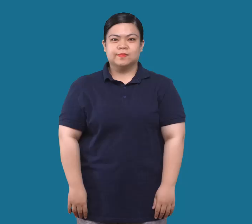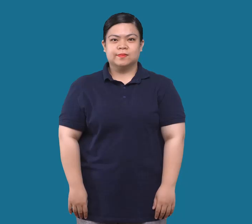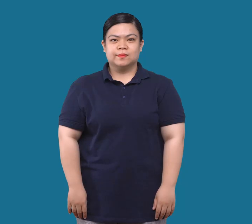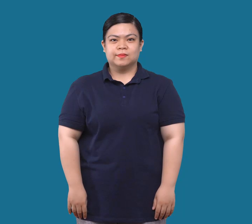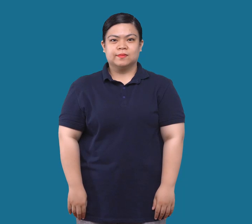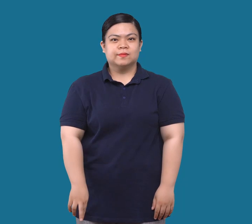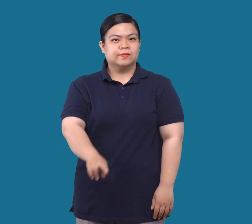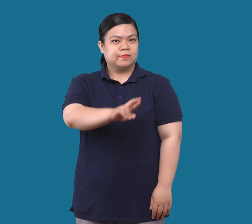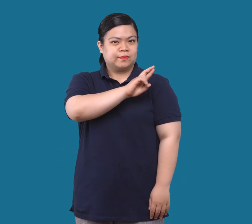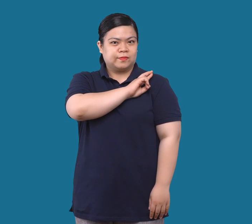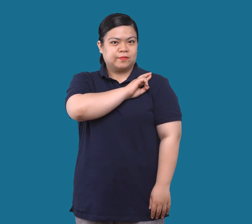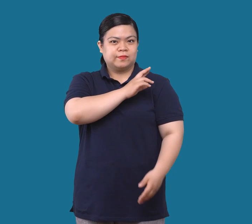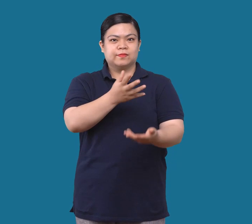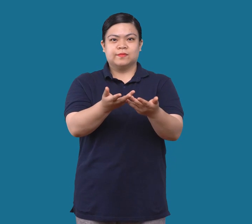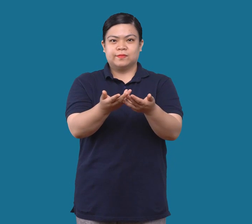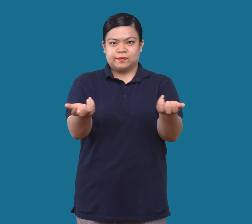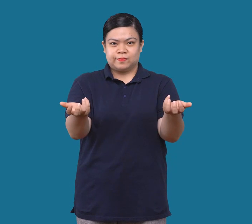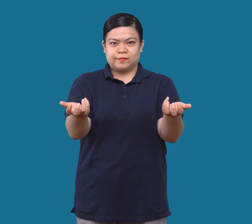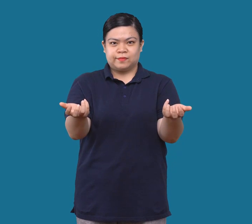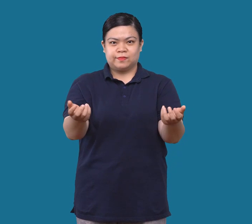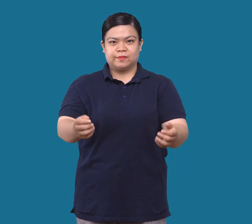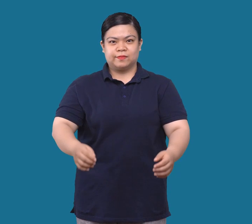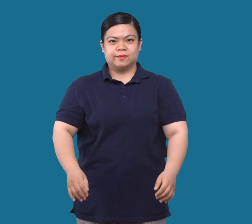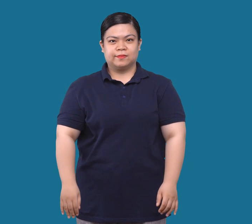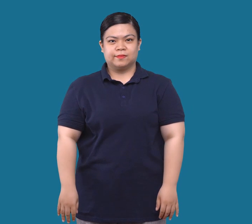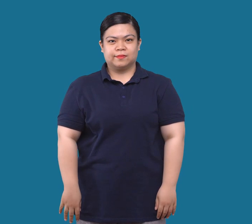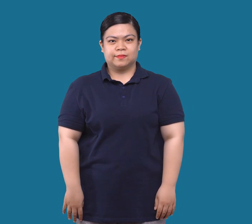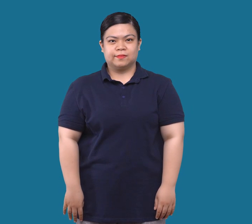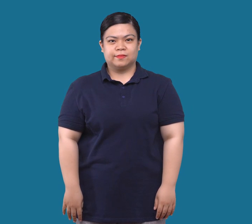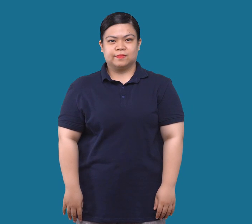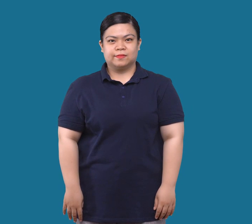riêng biệt